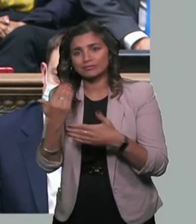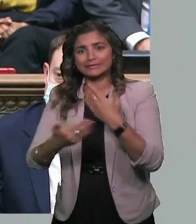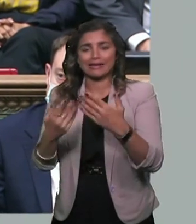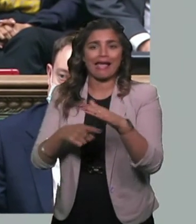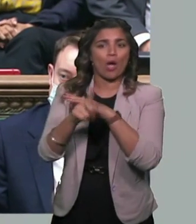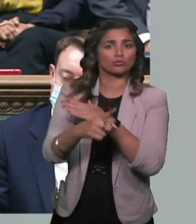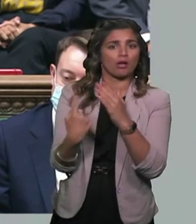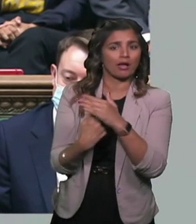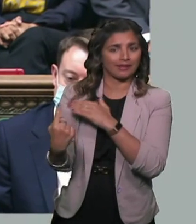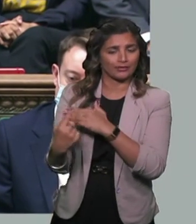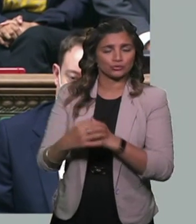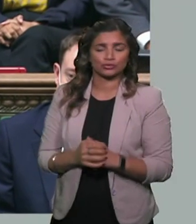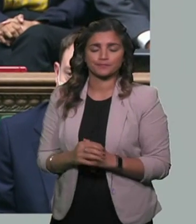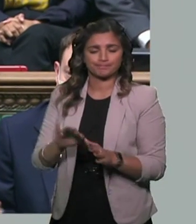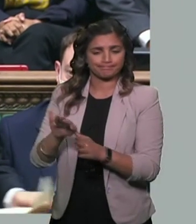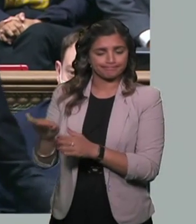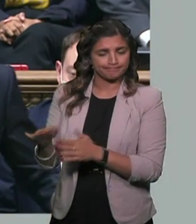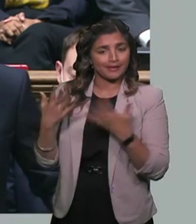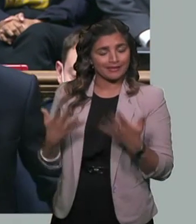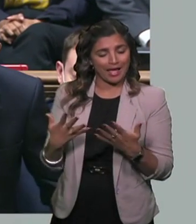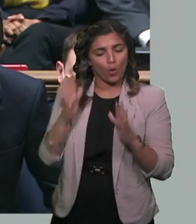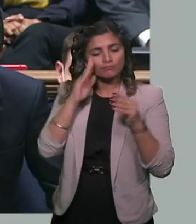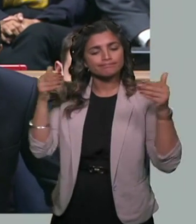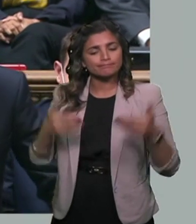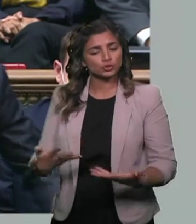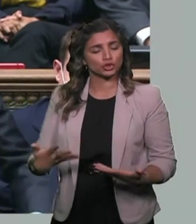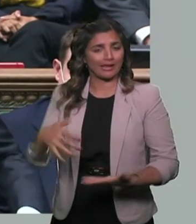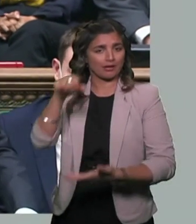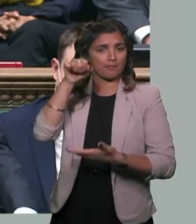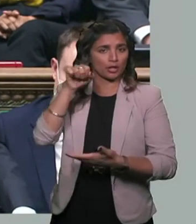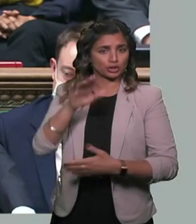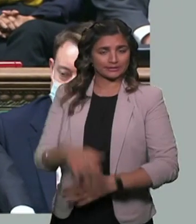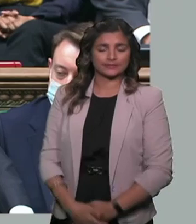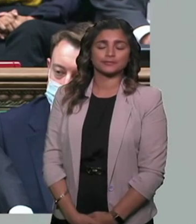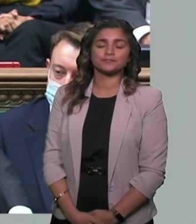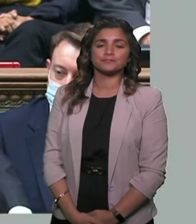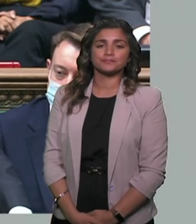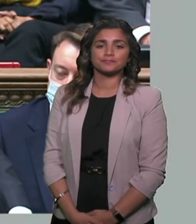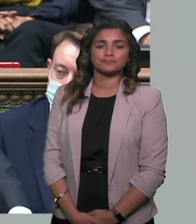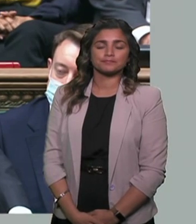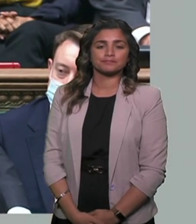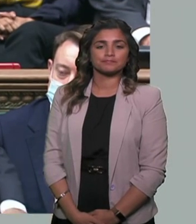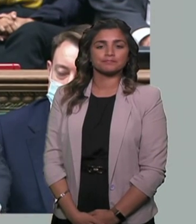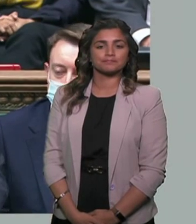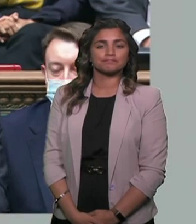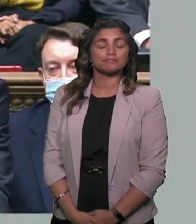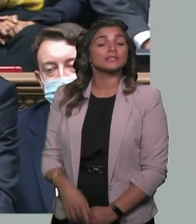With your permission, Madam Deputy Speaker, let me turn to today’s Budget.